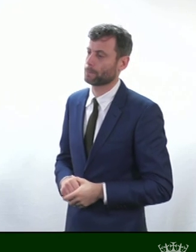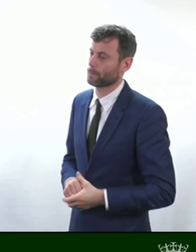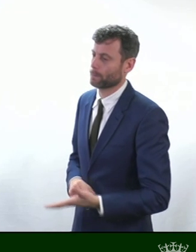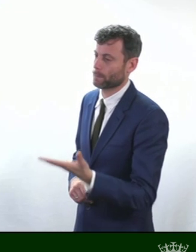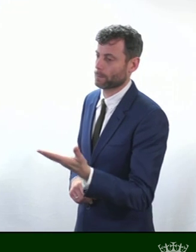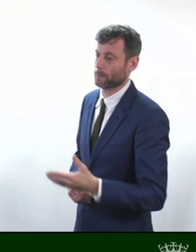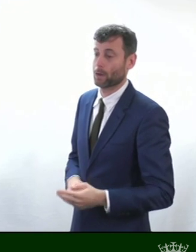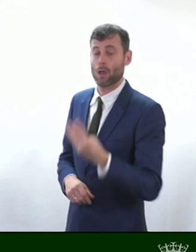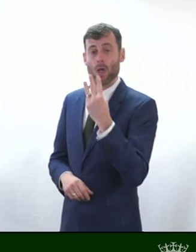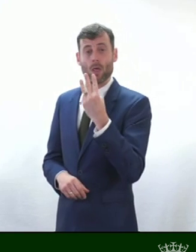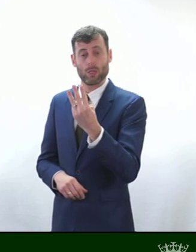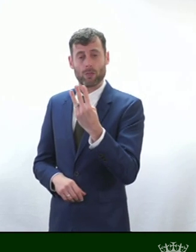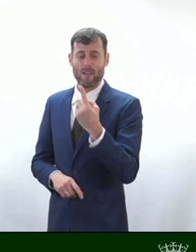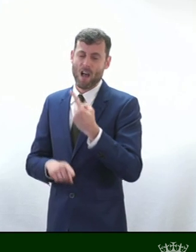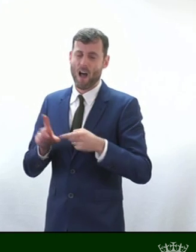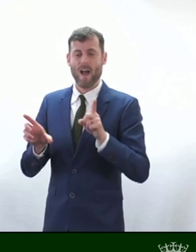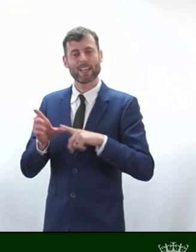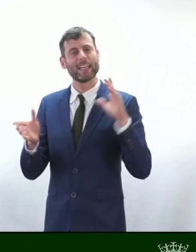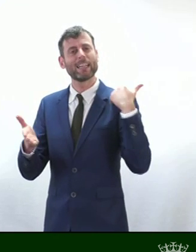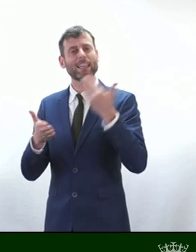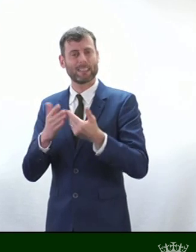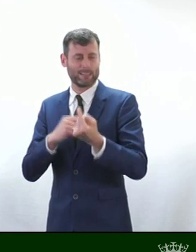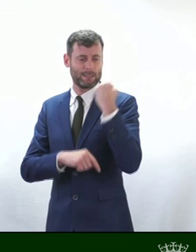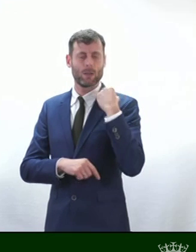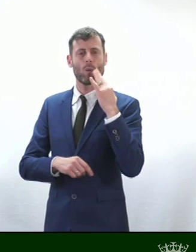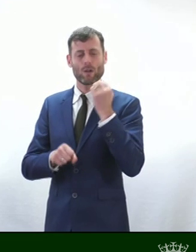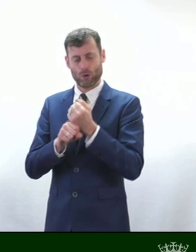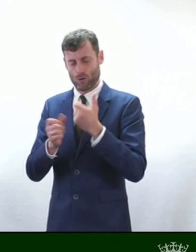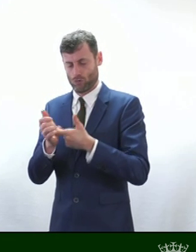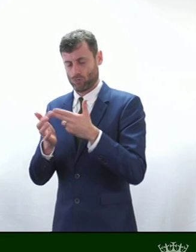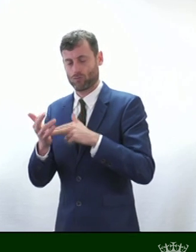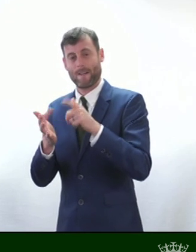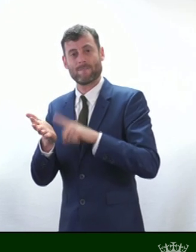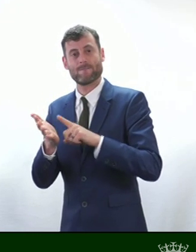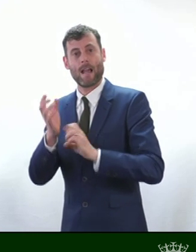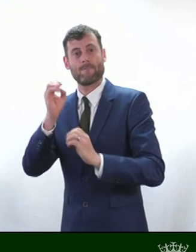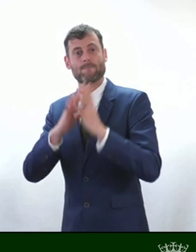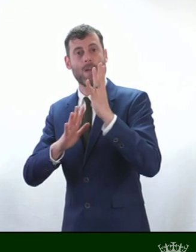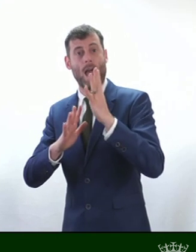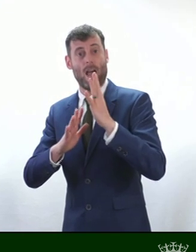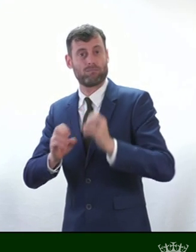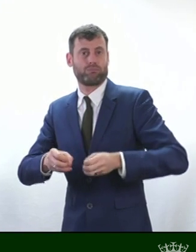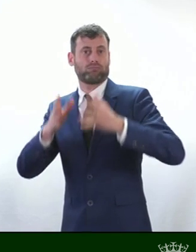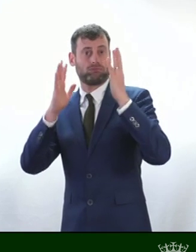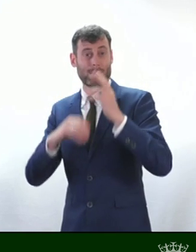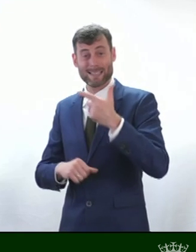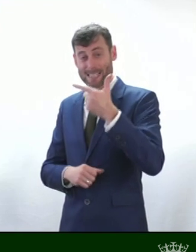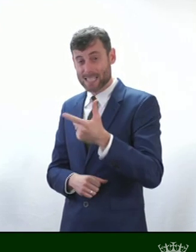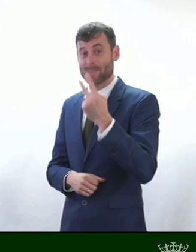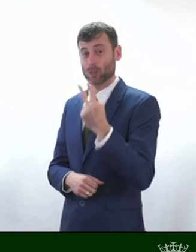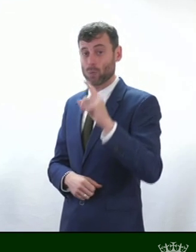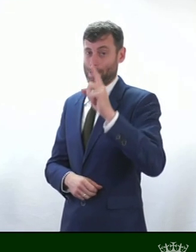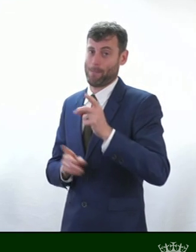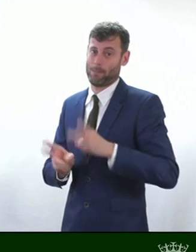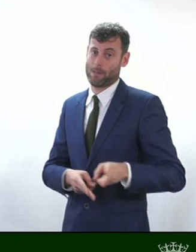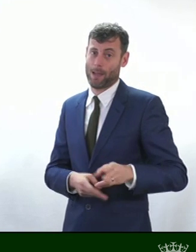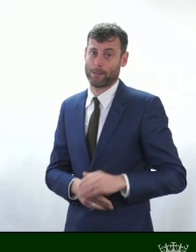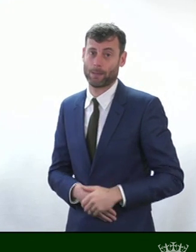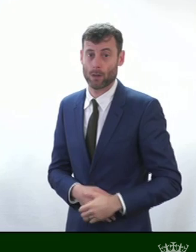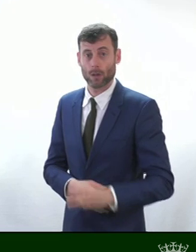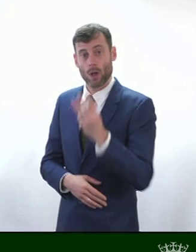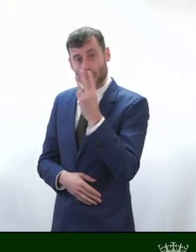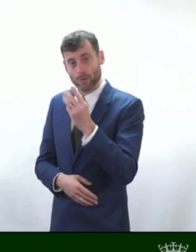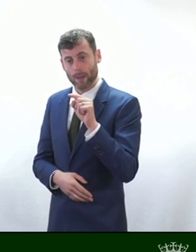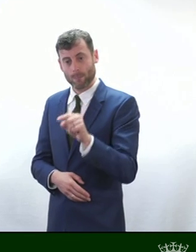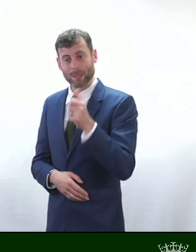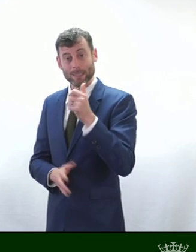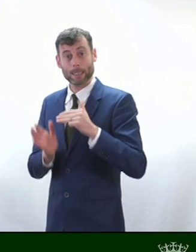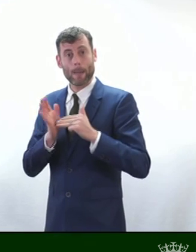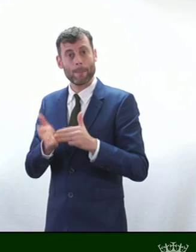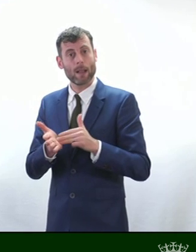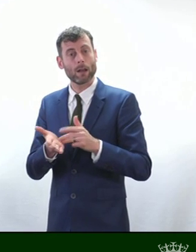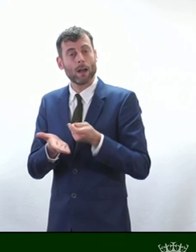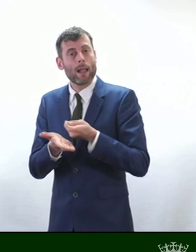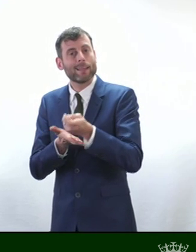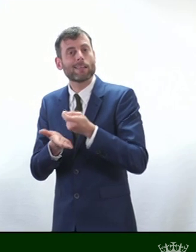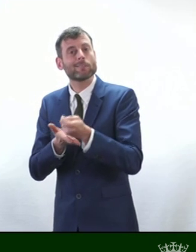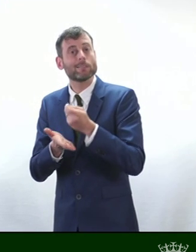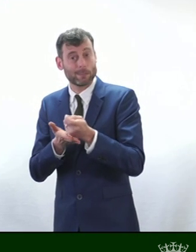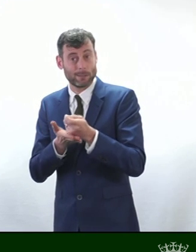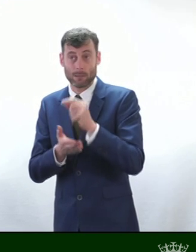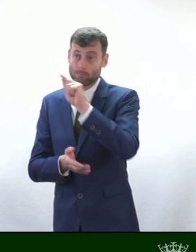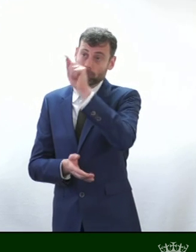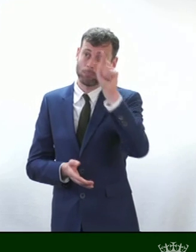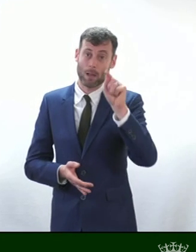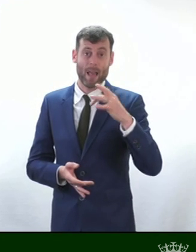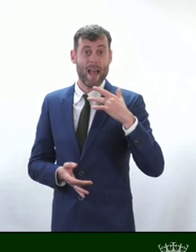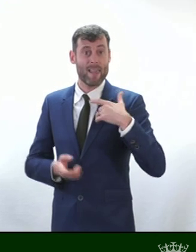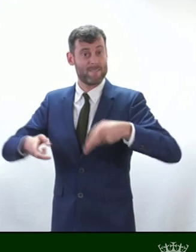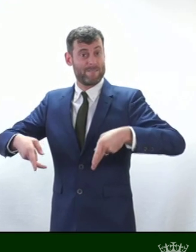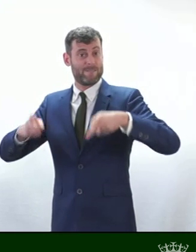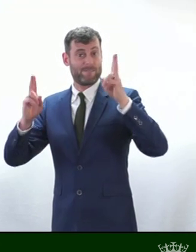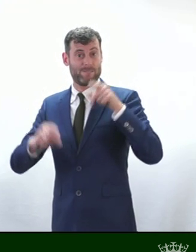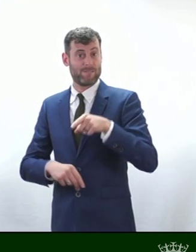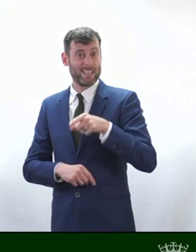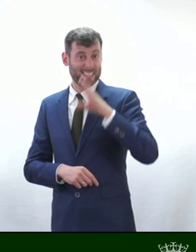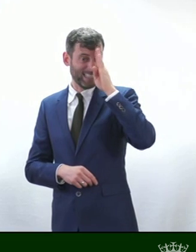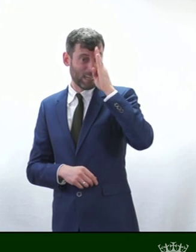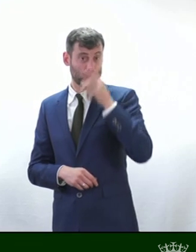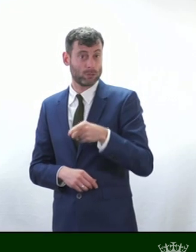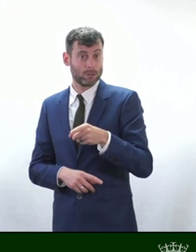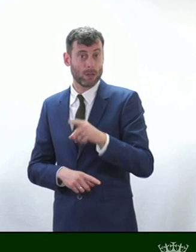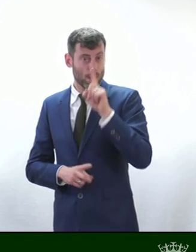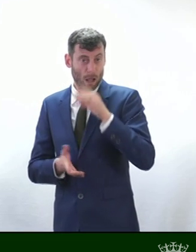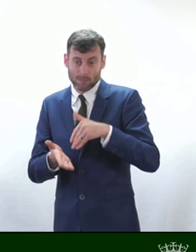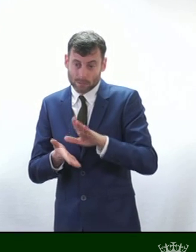It is now three and a half years since the Grenfell fire tragedy that cost the lives of 72 people, yet there are still 3.6 million leaseholders living in potentially dangerous, unsaleable and unmortgageable properties.